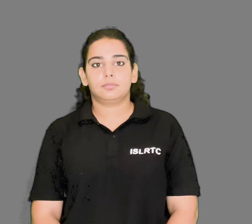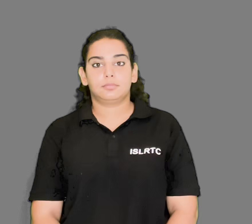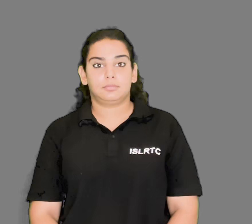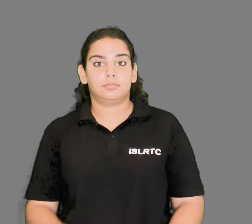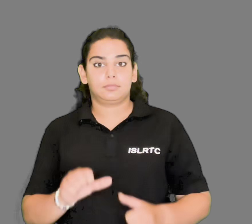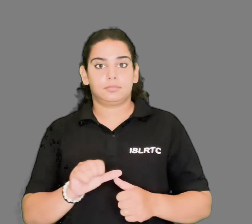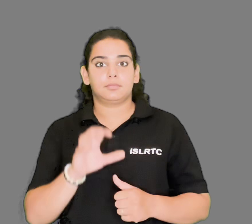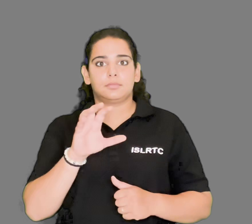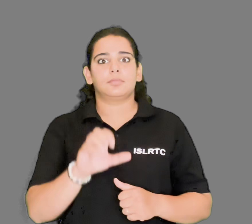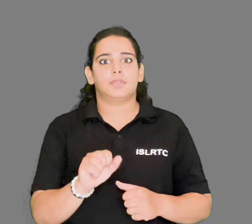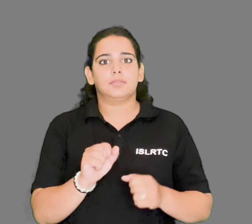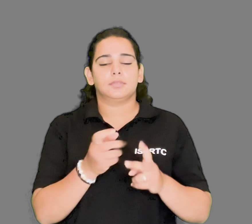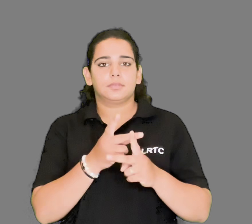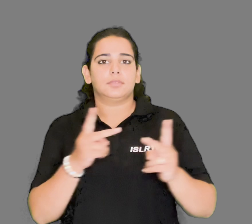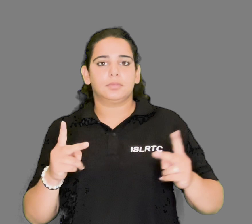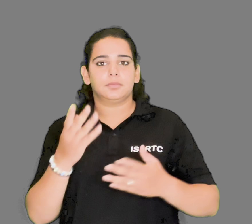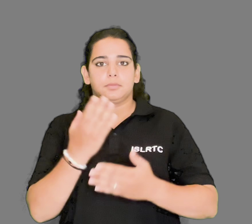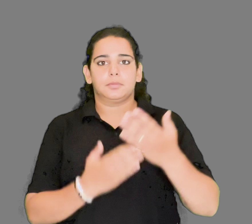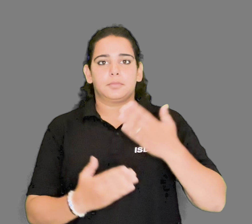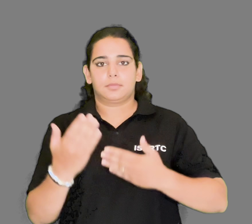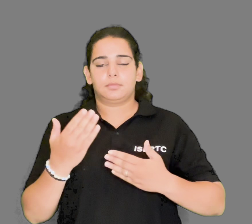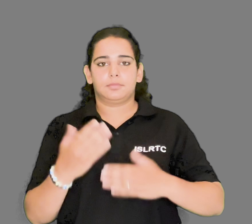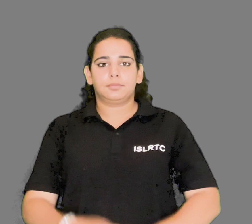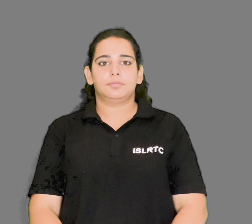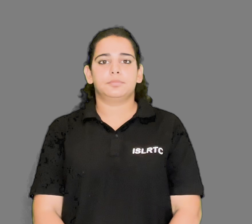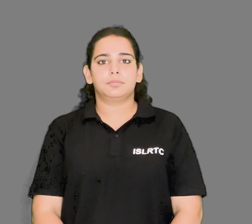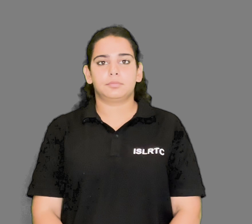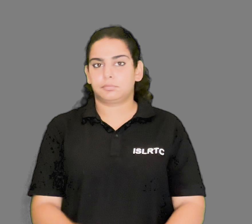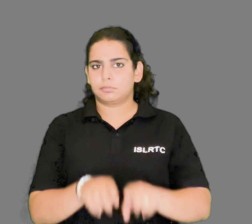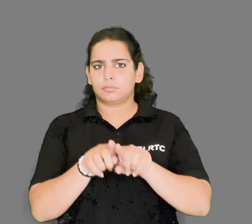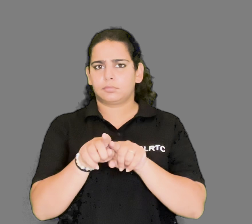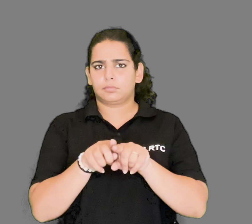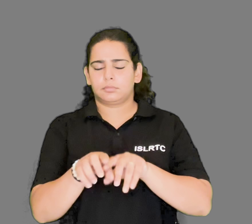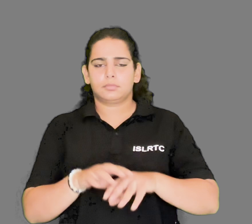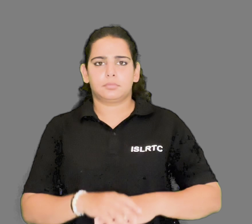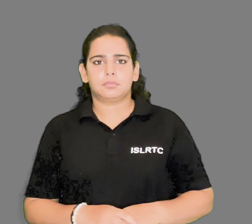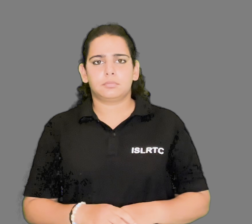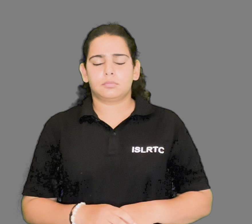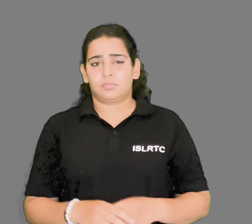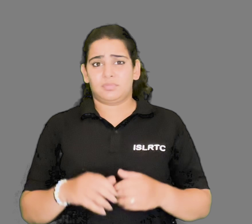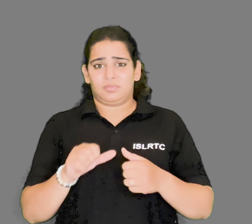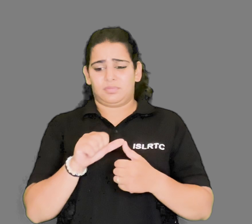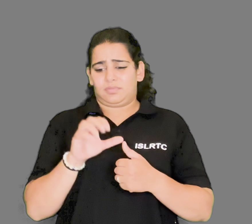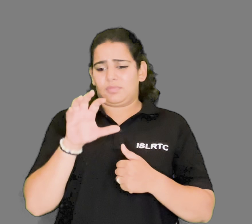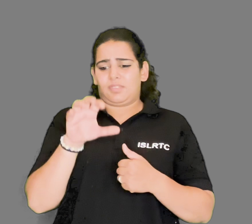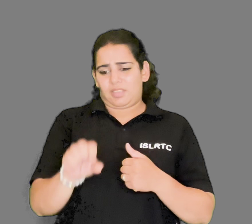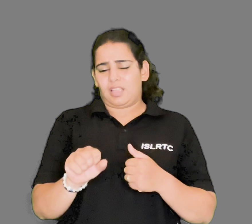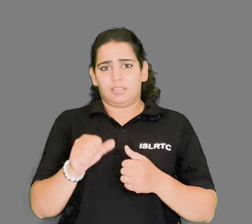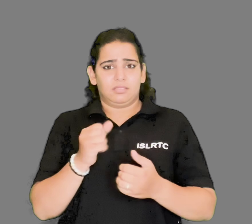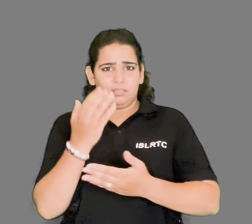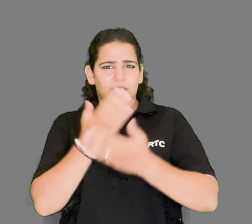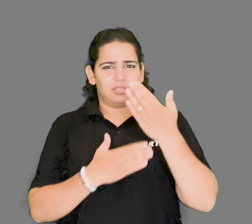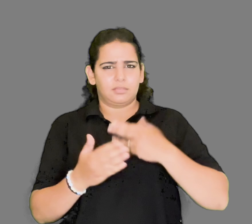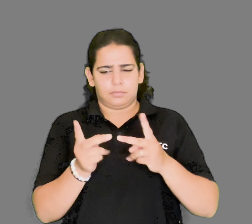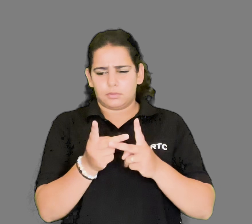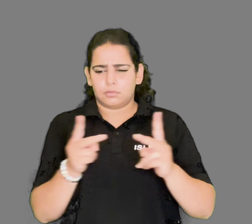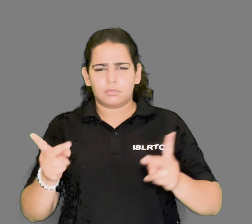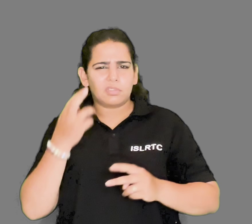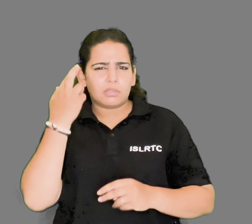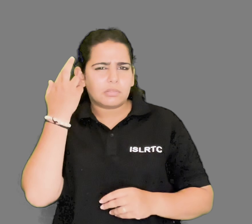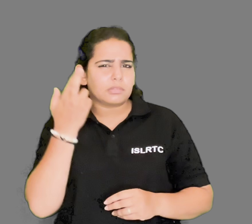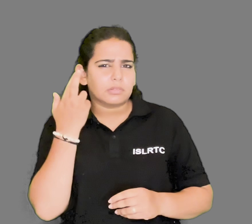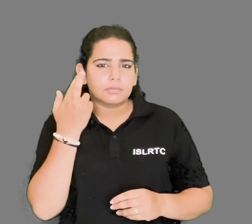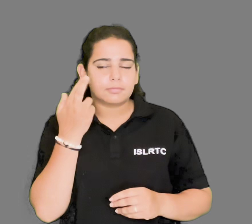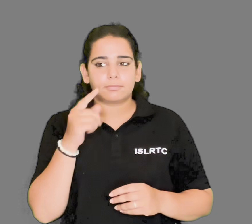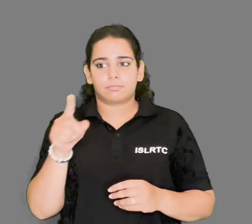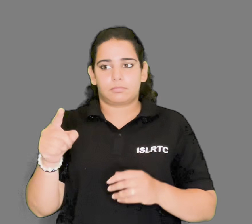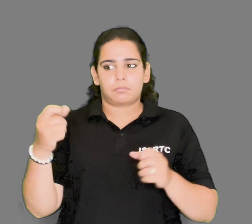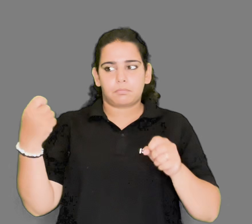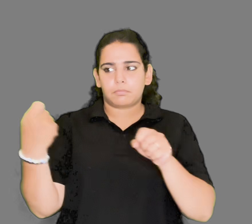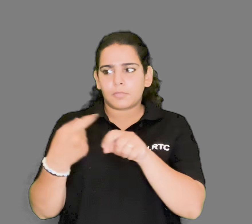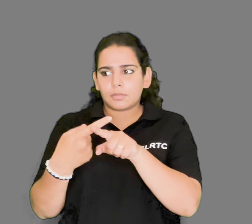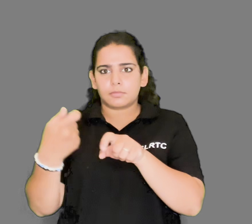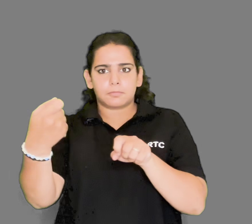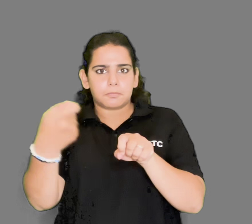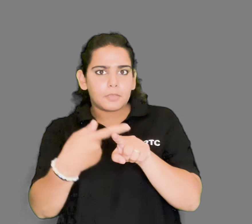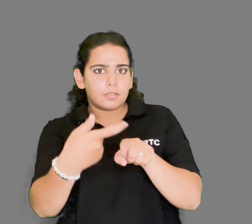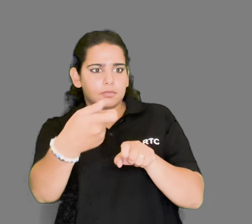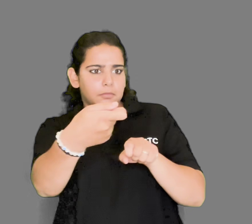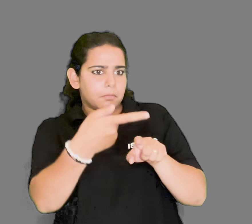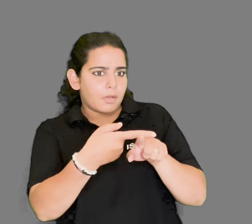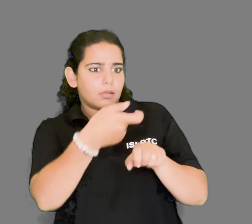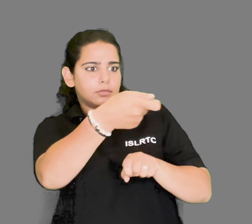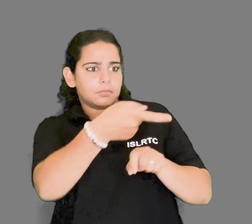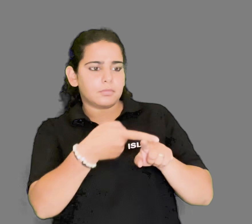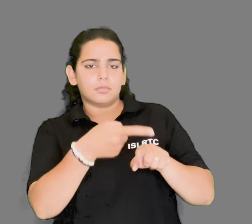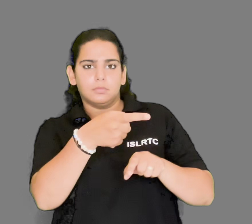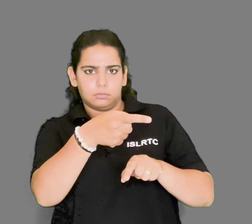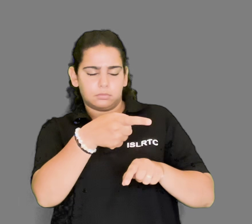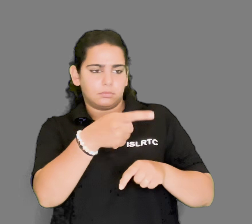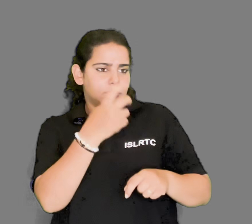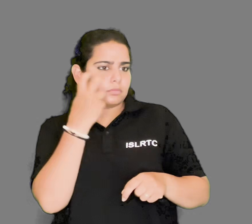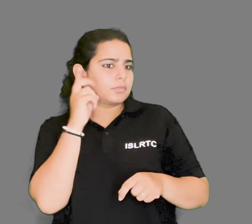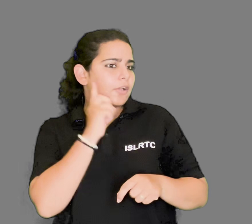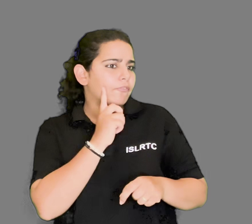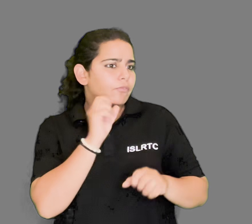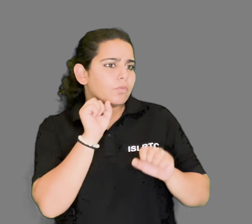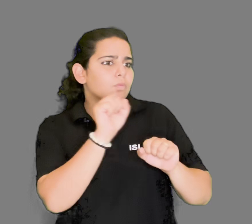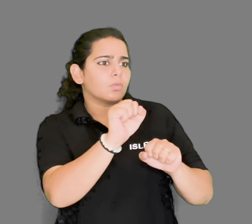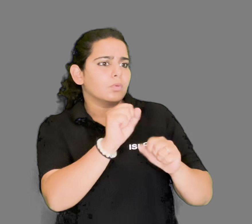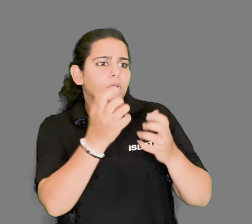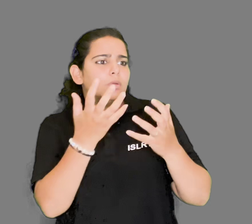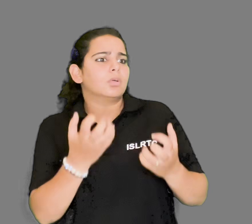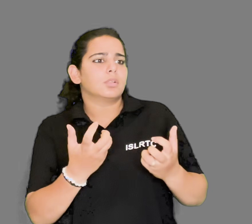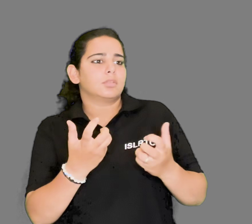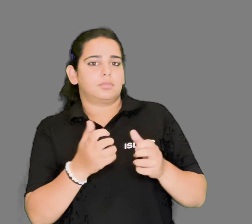Reasonable accomdation Adjustments or modifications provided to enable individuals with disabilities to perform their job duties or access public spaces and services